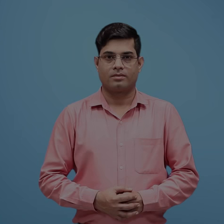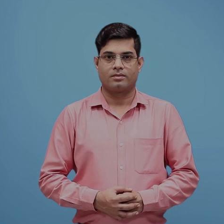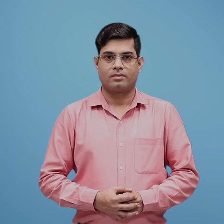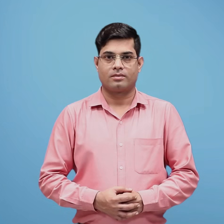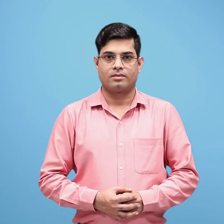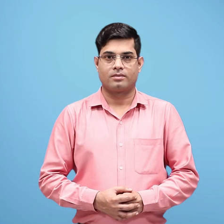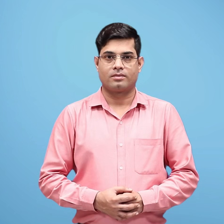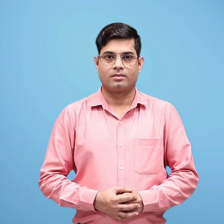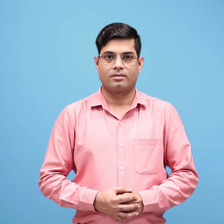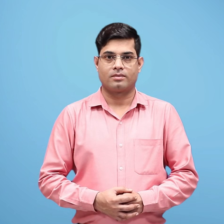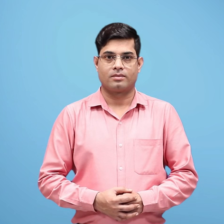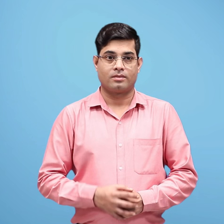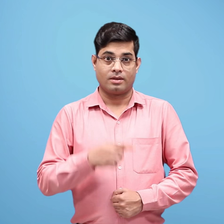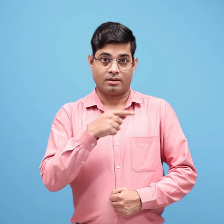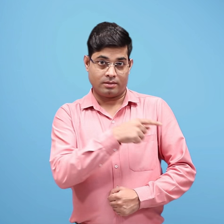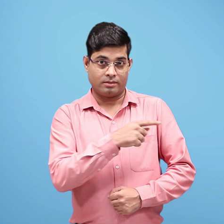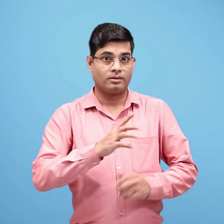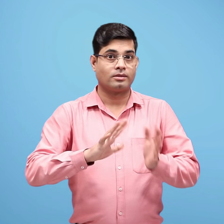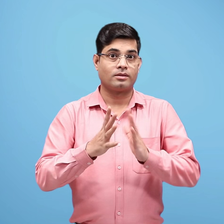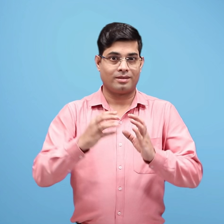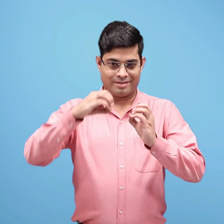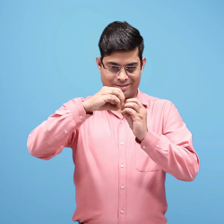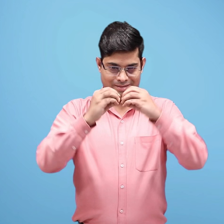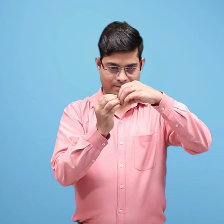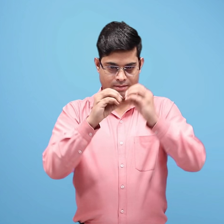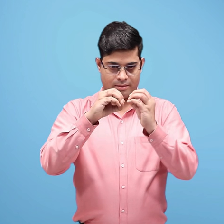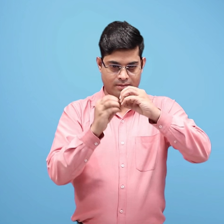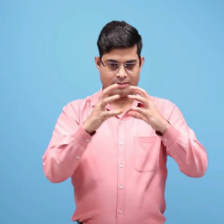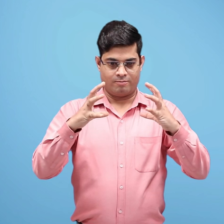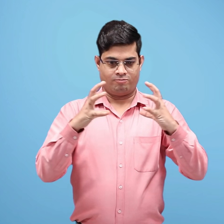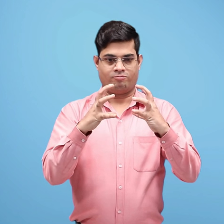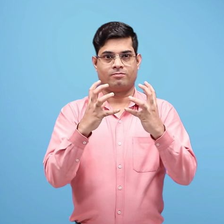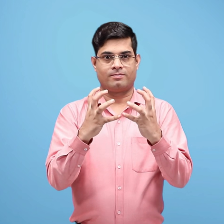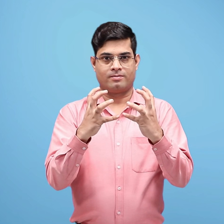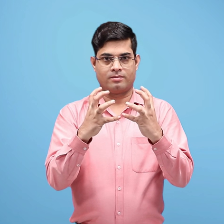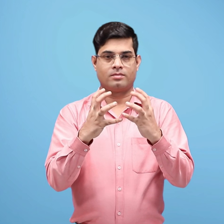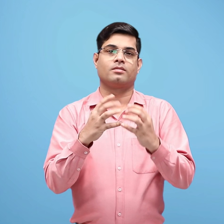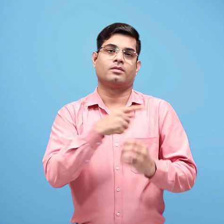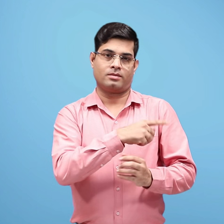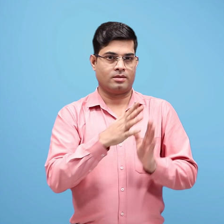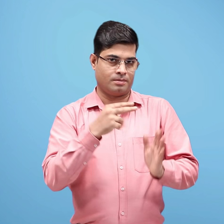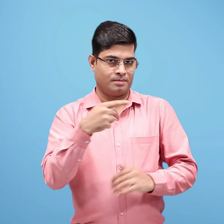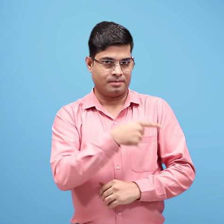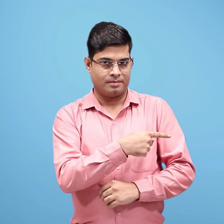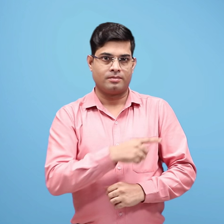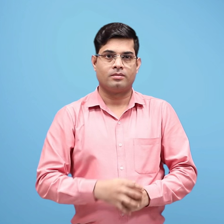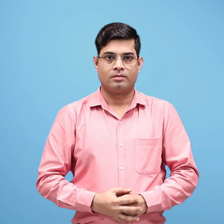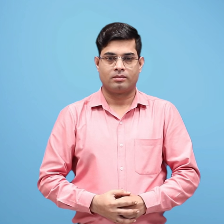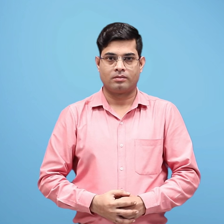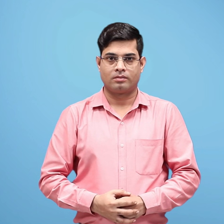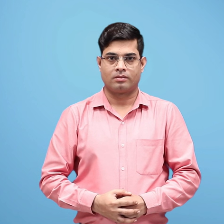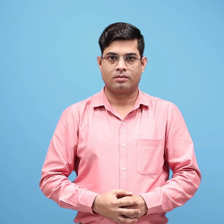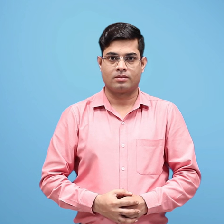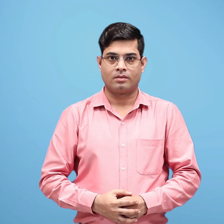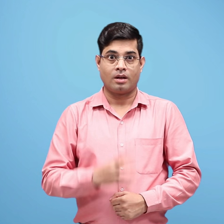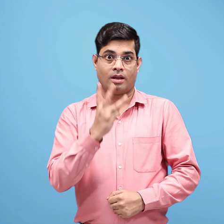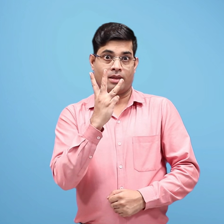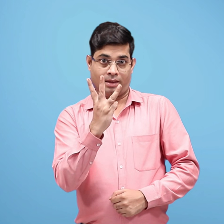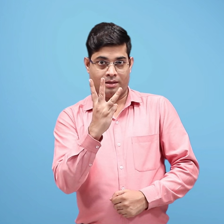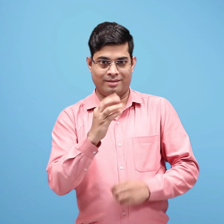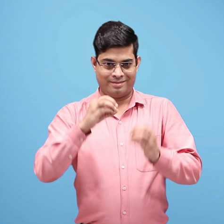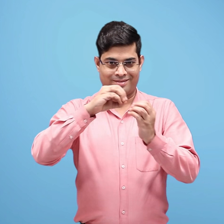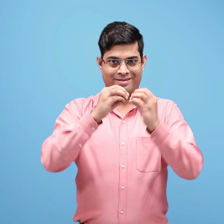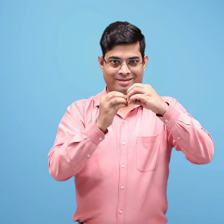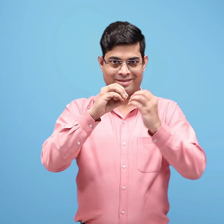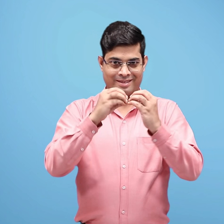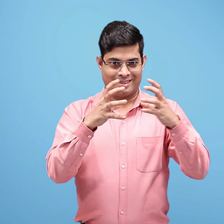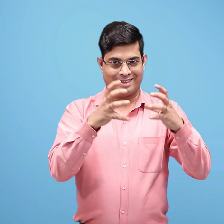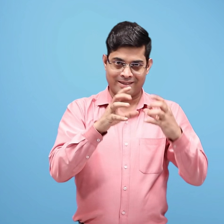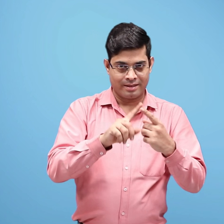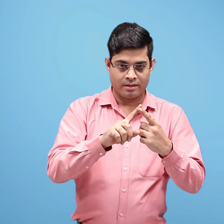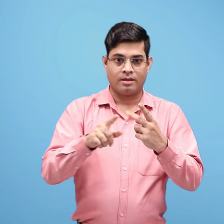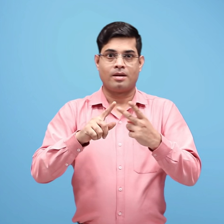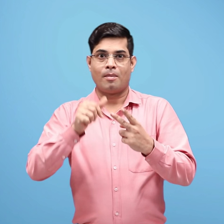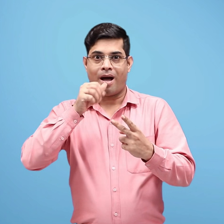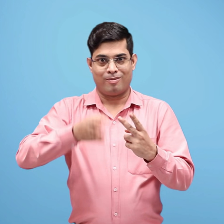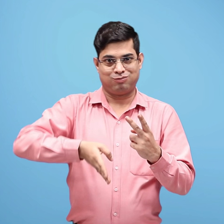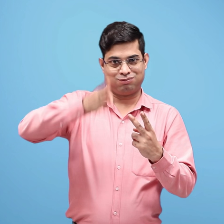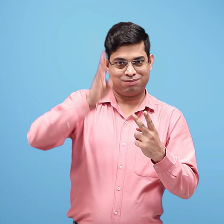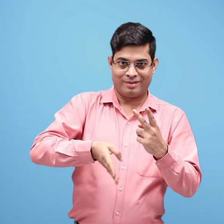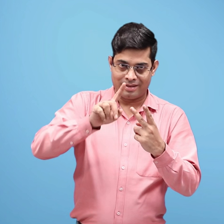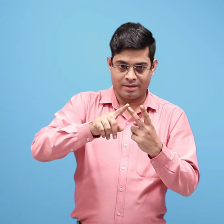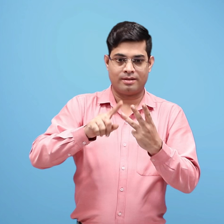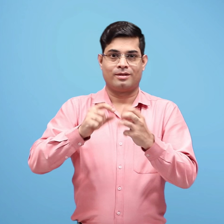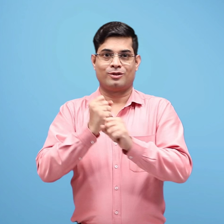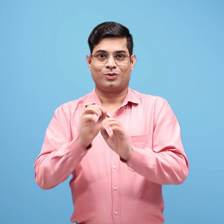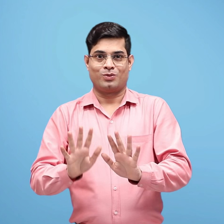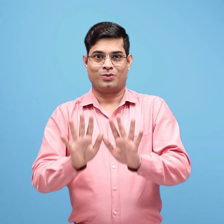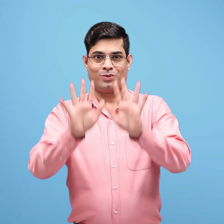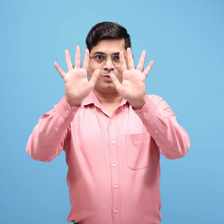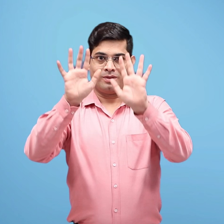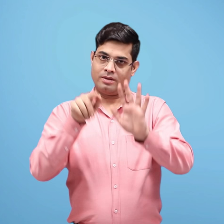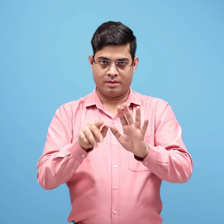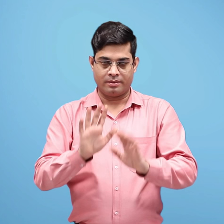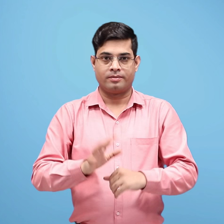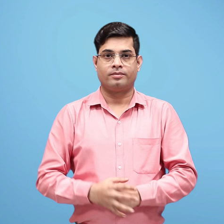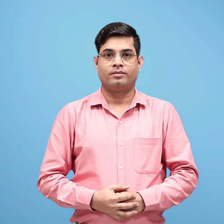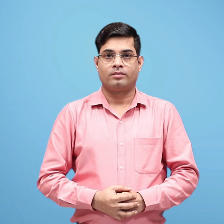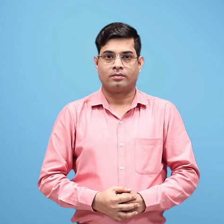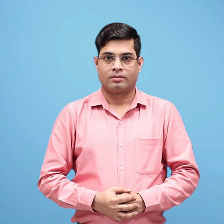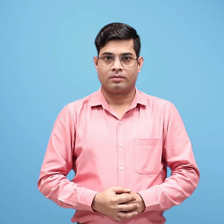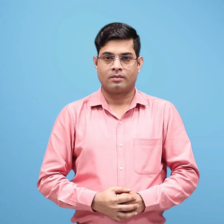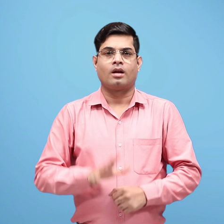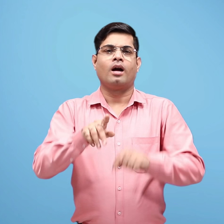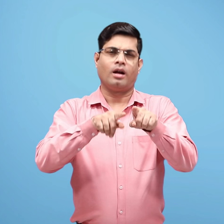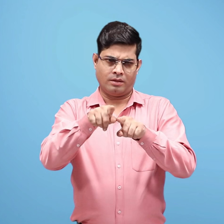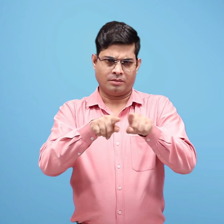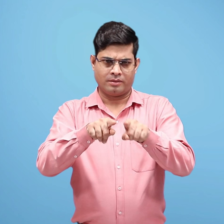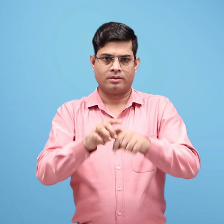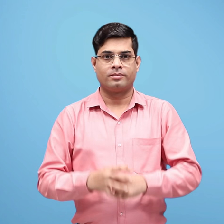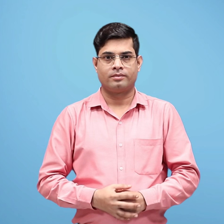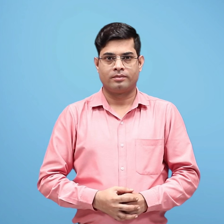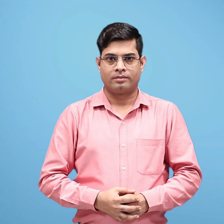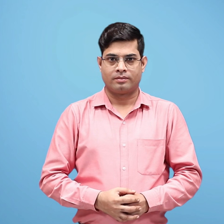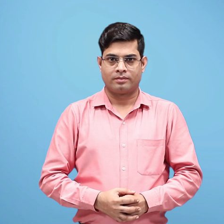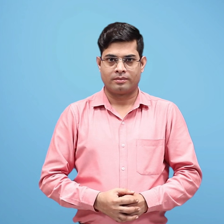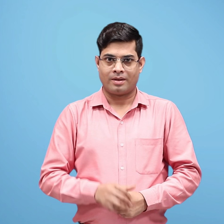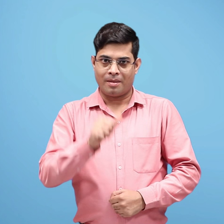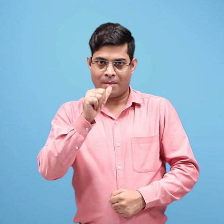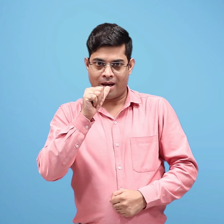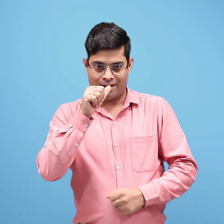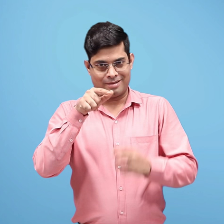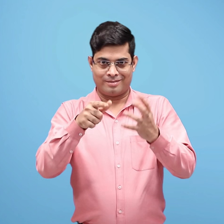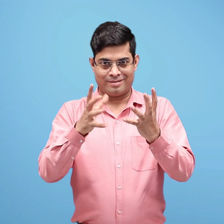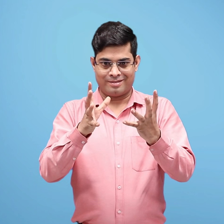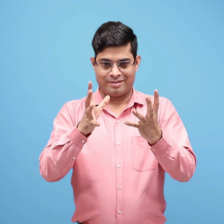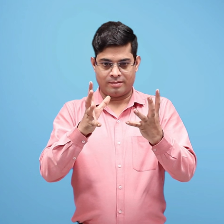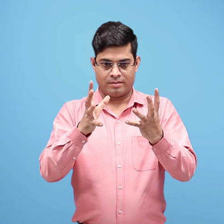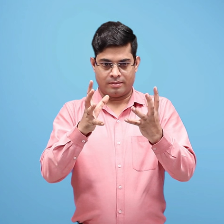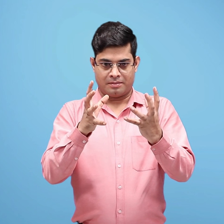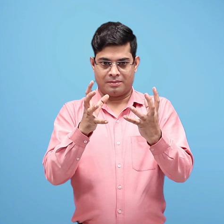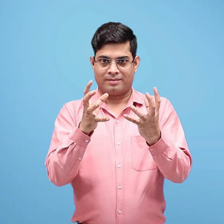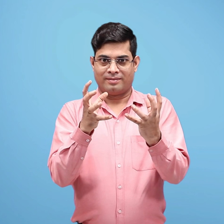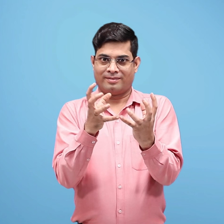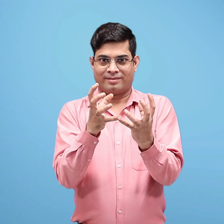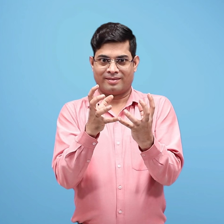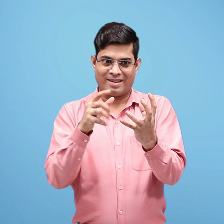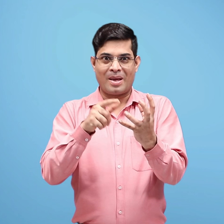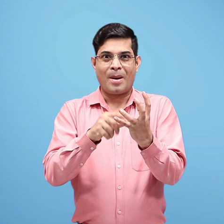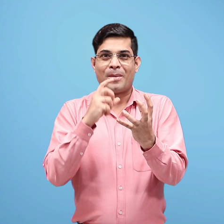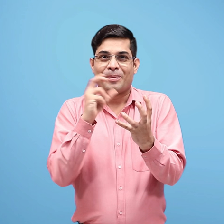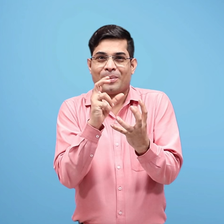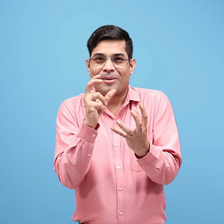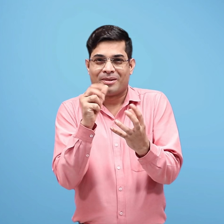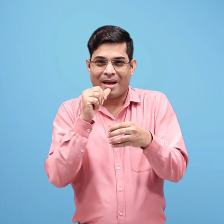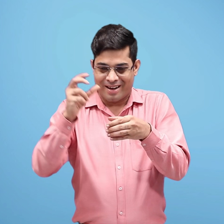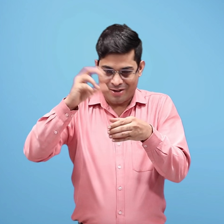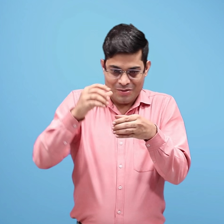Solid This sign refers to solid. It is one of the three states of matter, the other two being liquid and gas. For example, water in its frozen form, that is, ice is a solid.